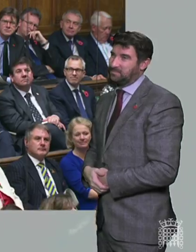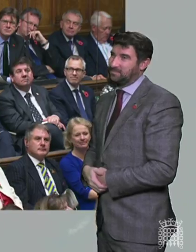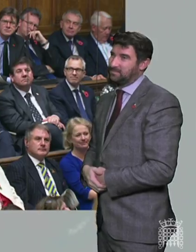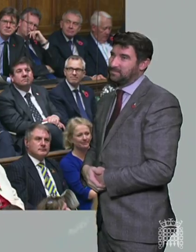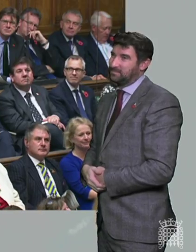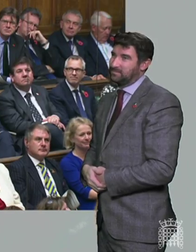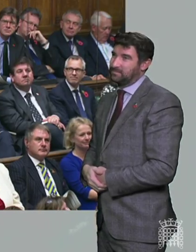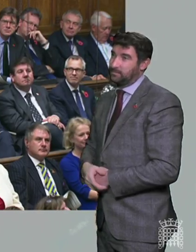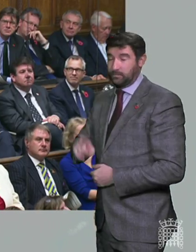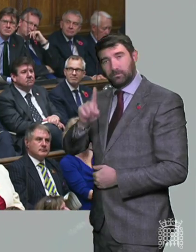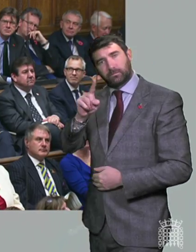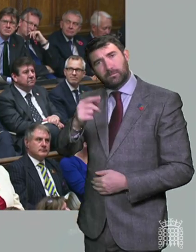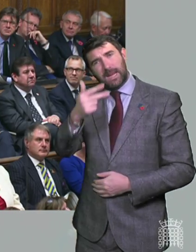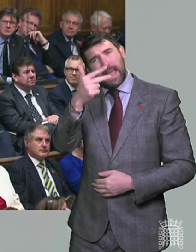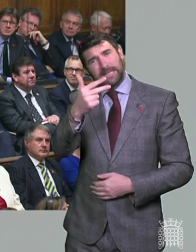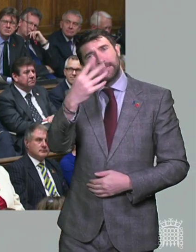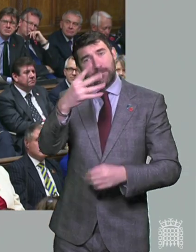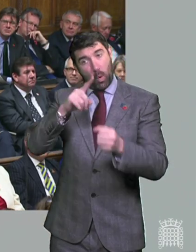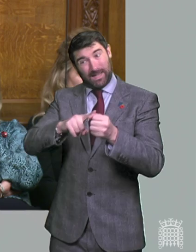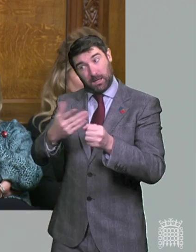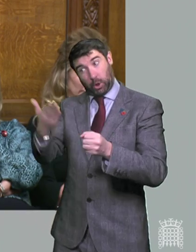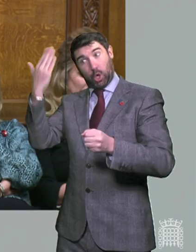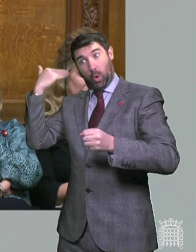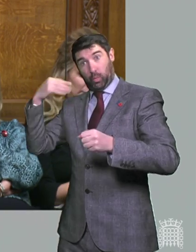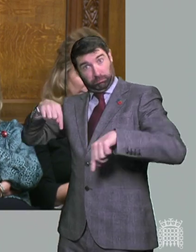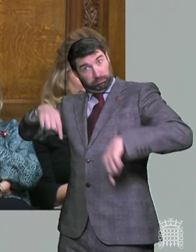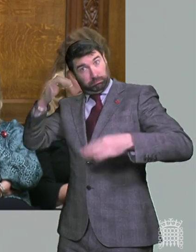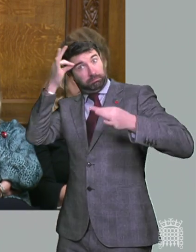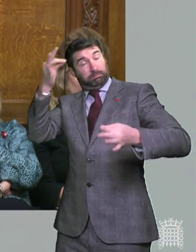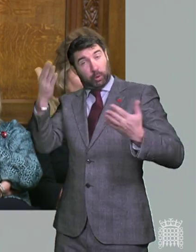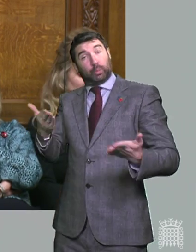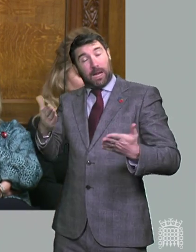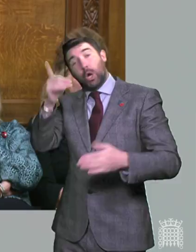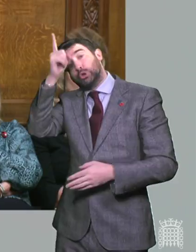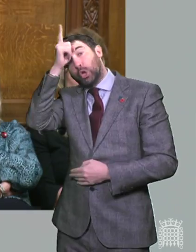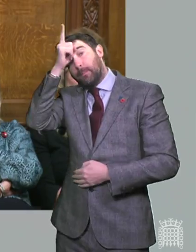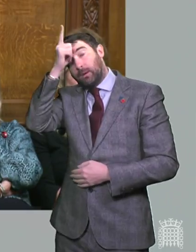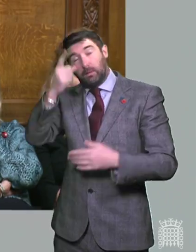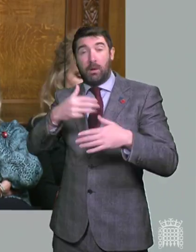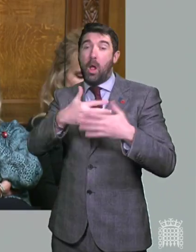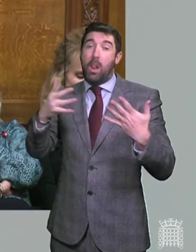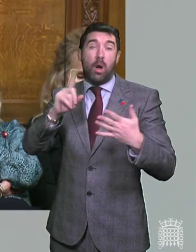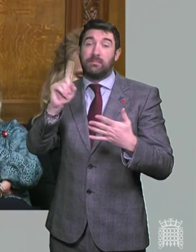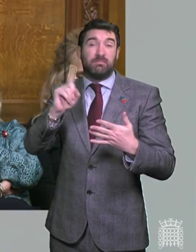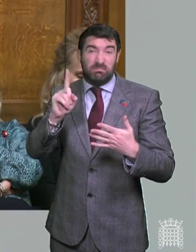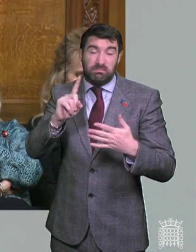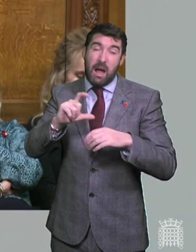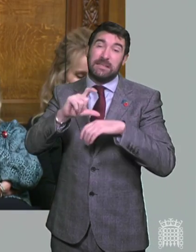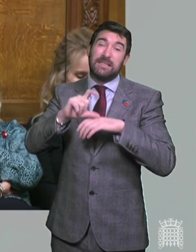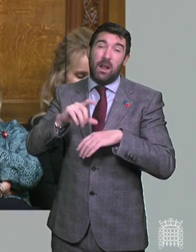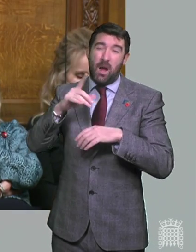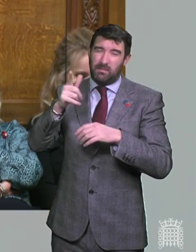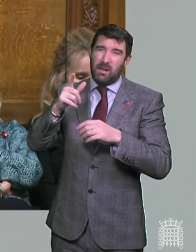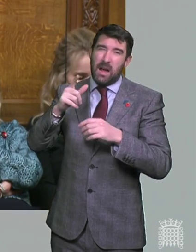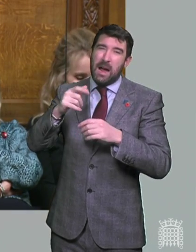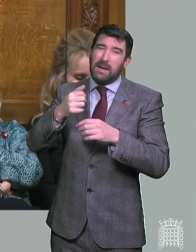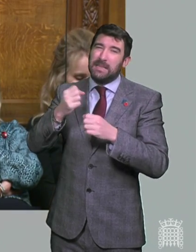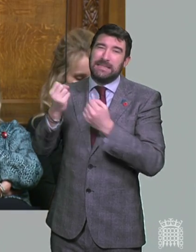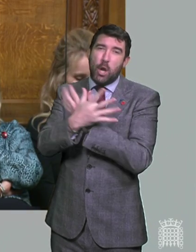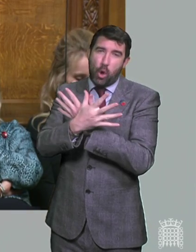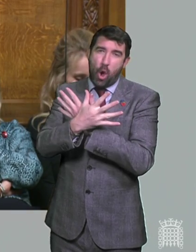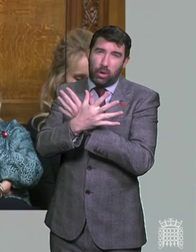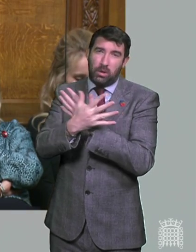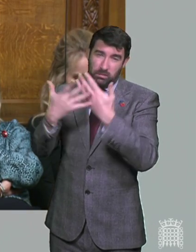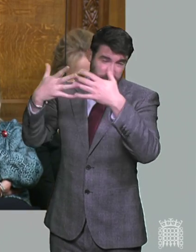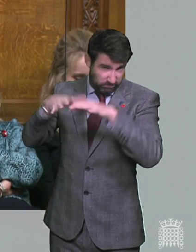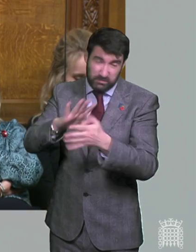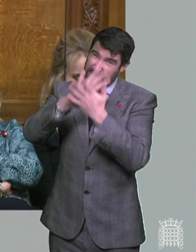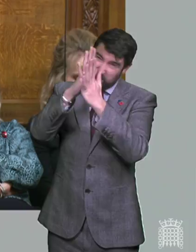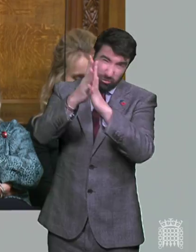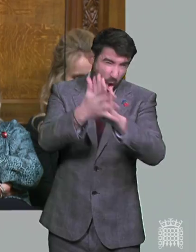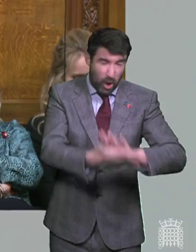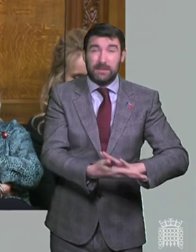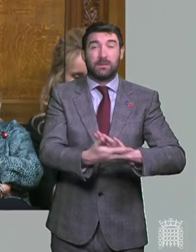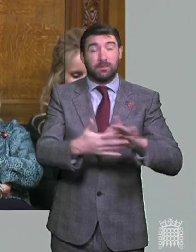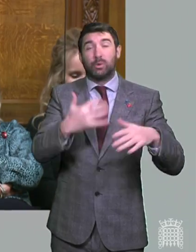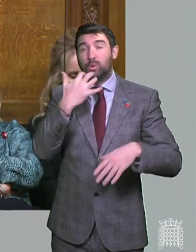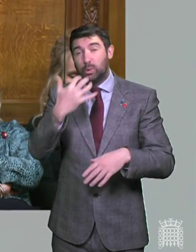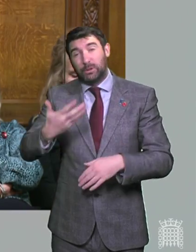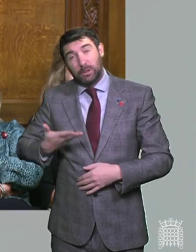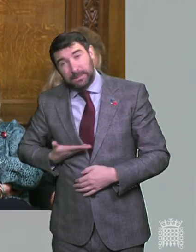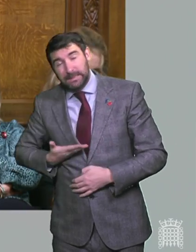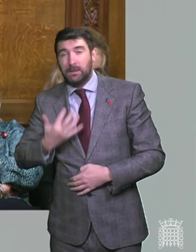Eighty-four years ago today in Germany, hundreds of synagogues were destroyed, Torah scrolls were desecrated, and thousands of Jewish businesses and shops were destroyed.